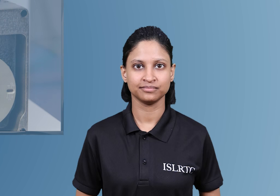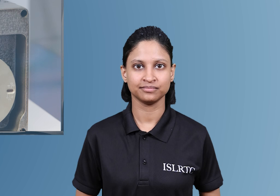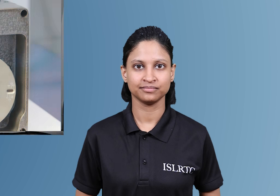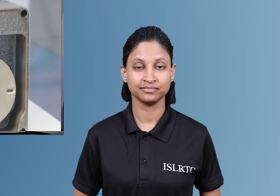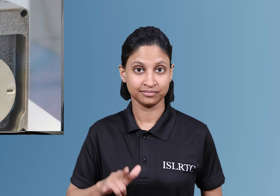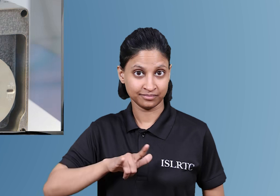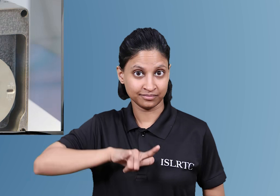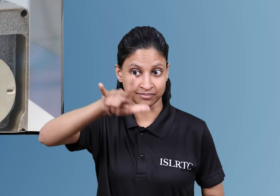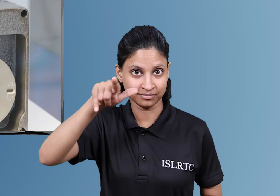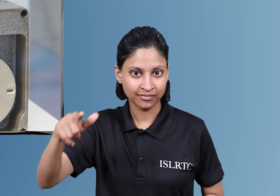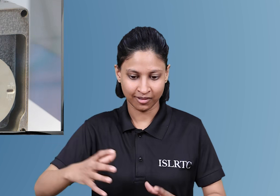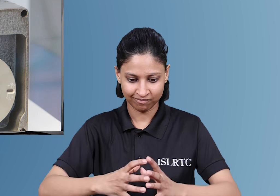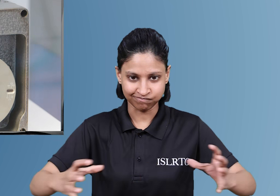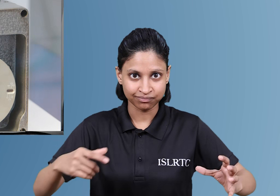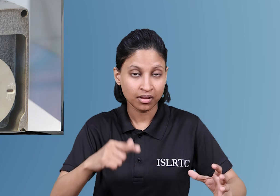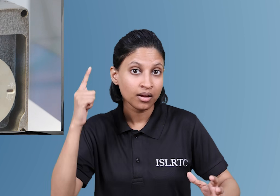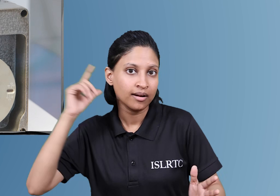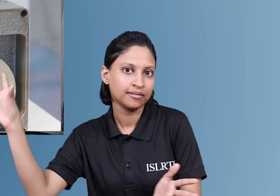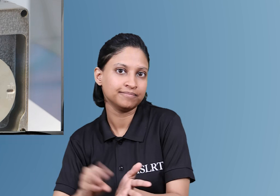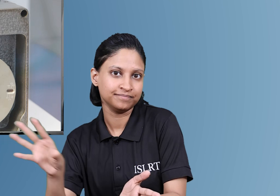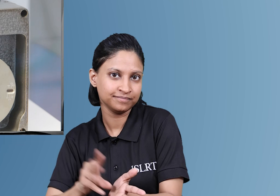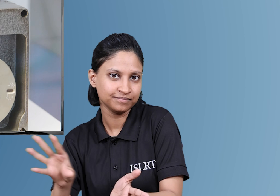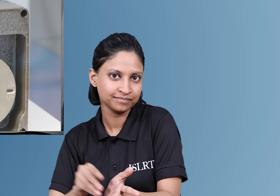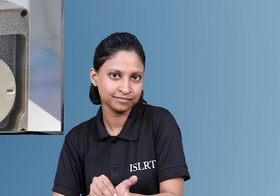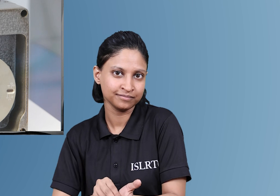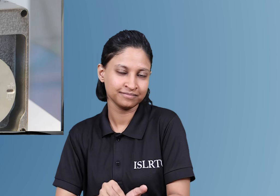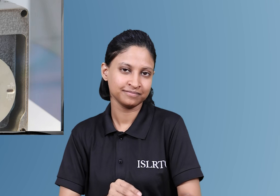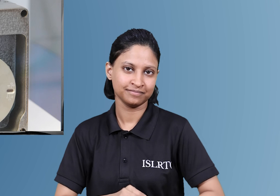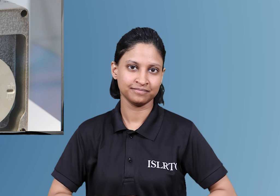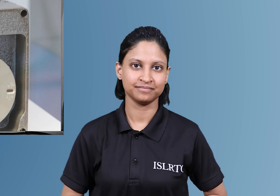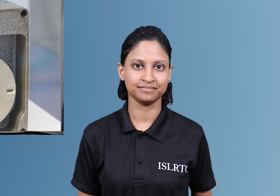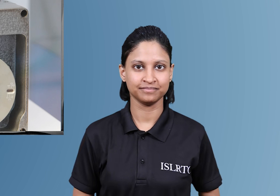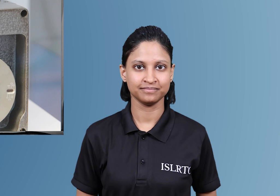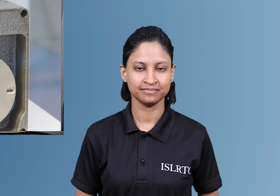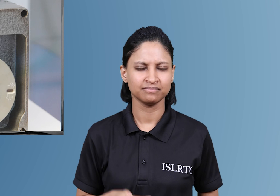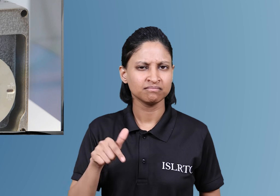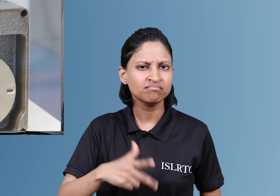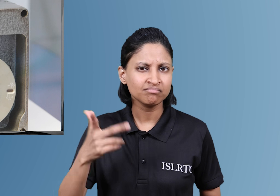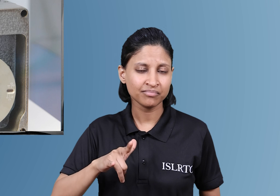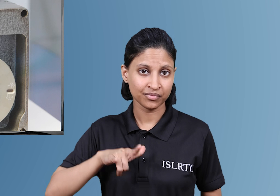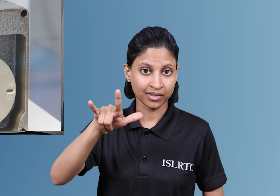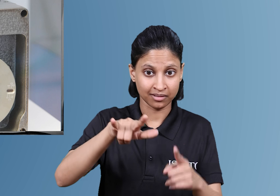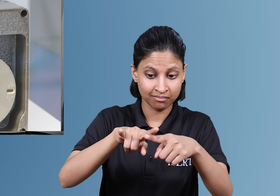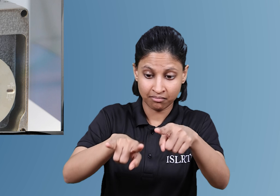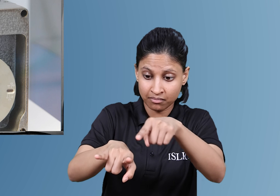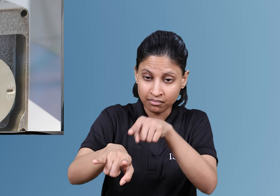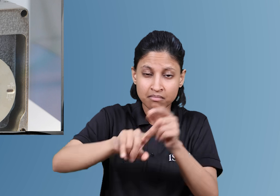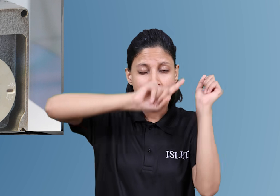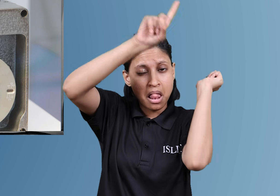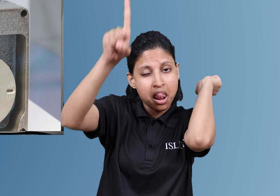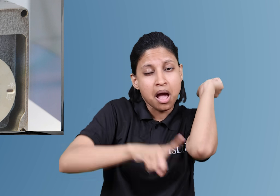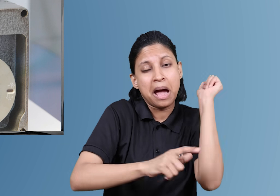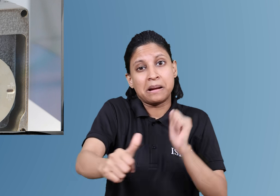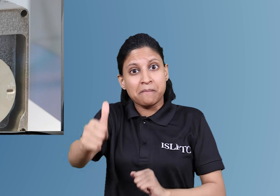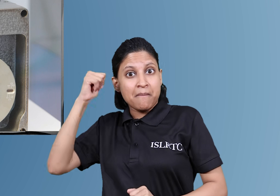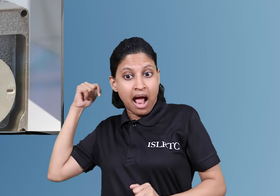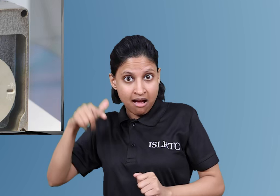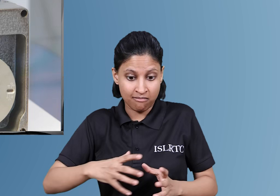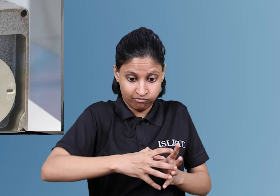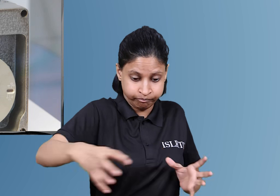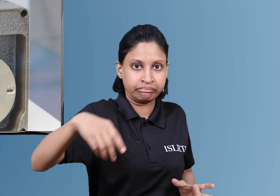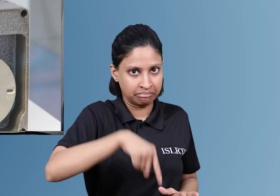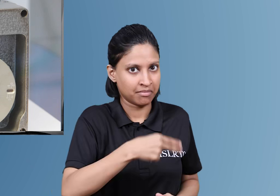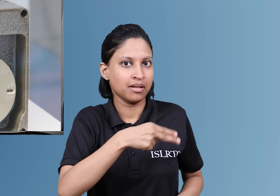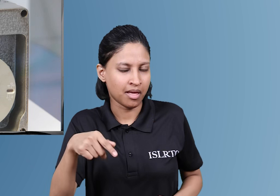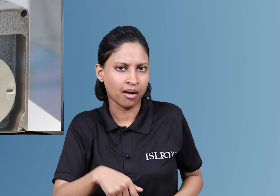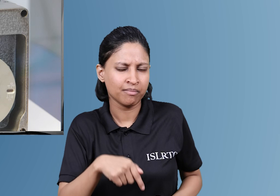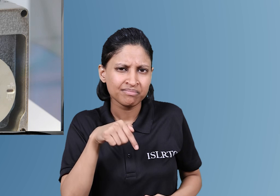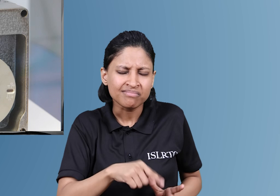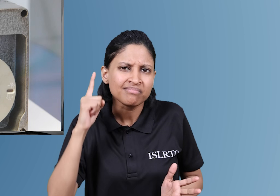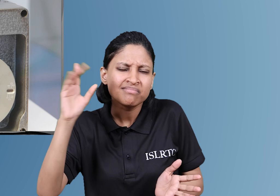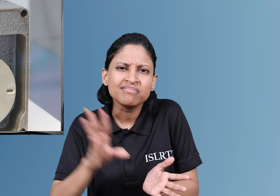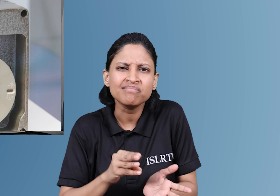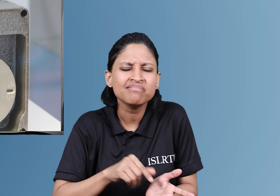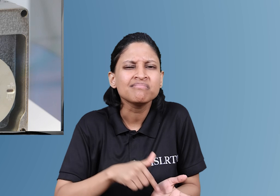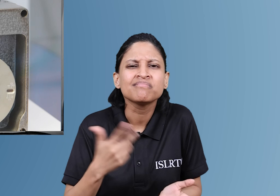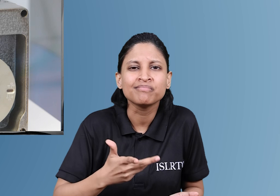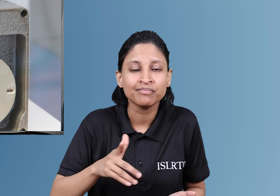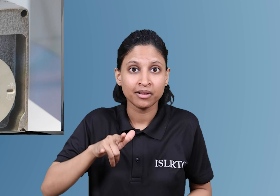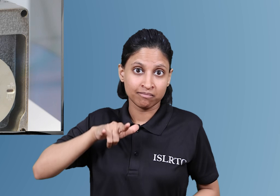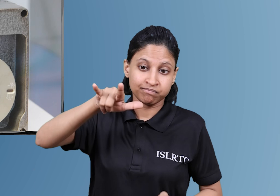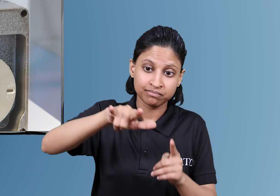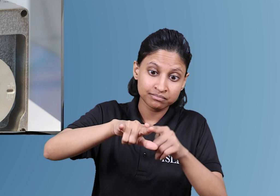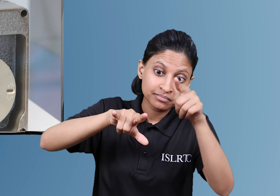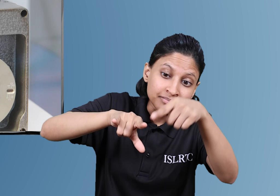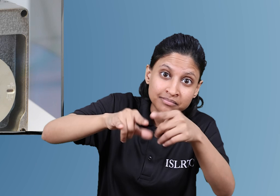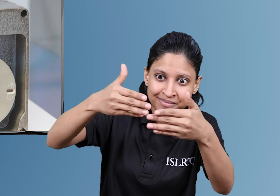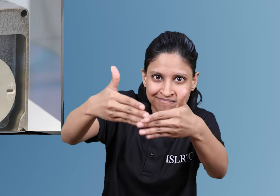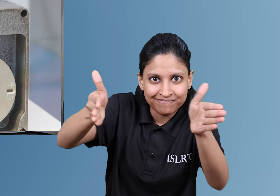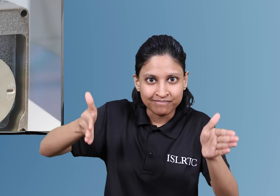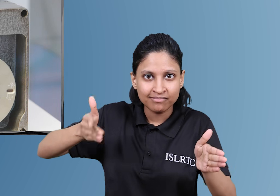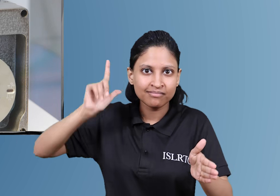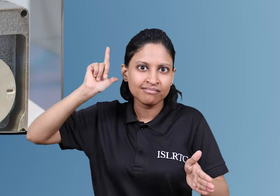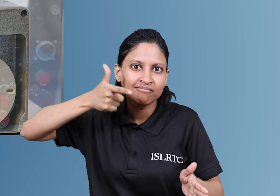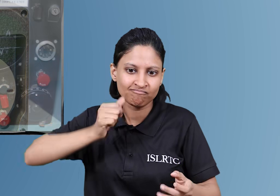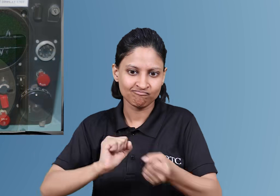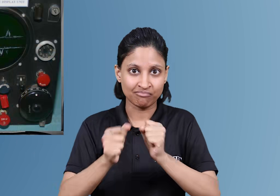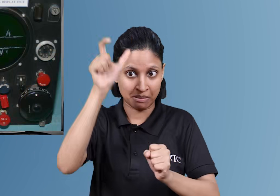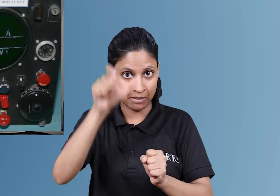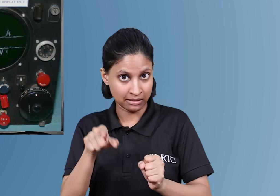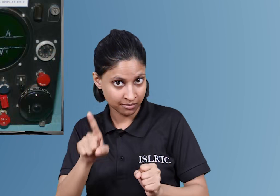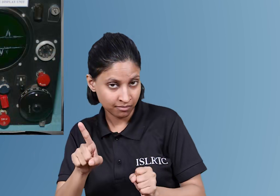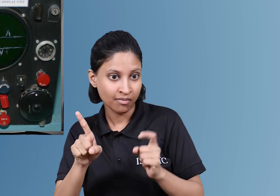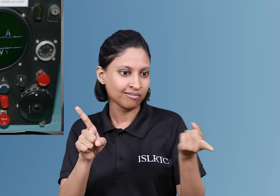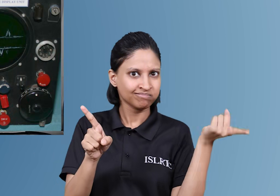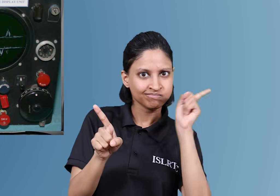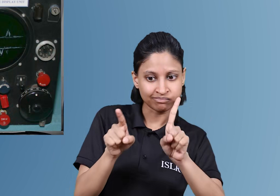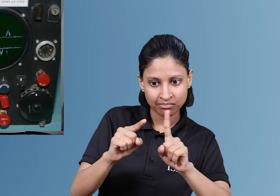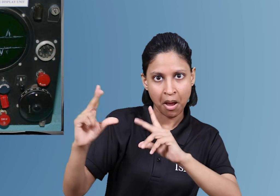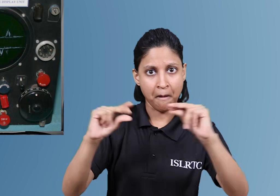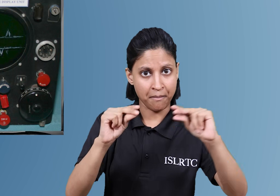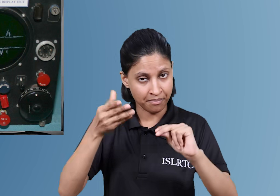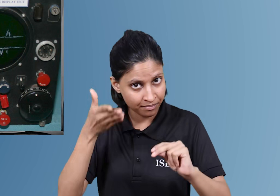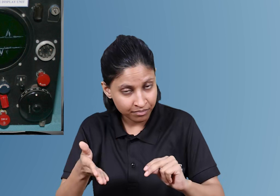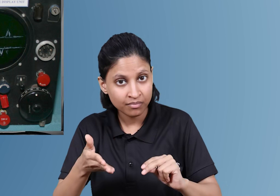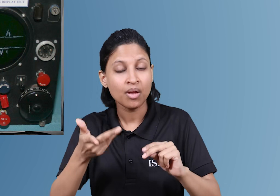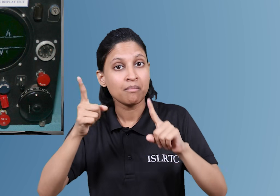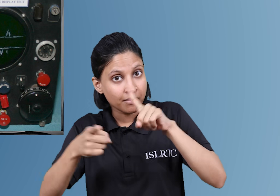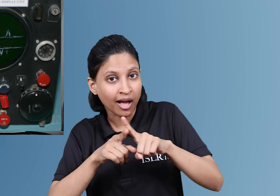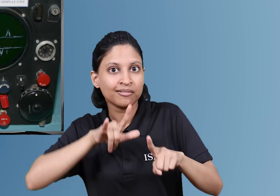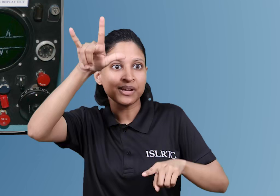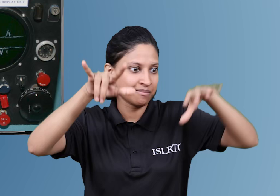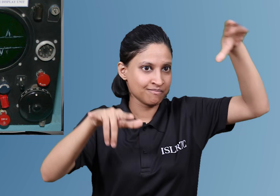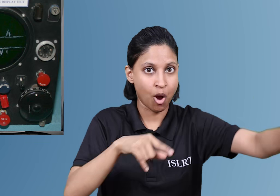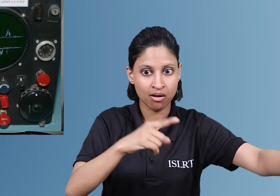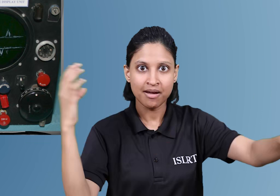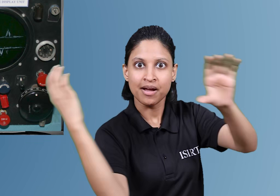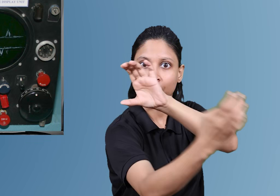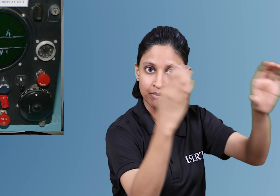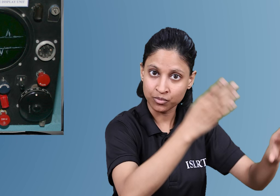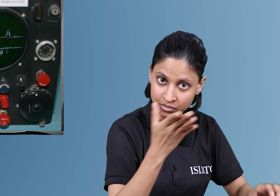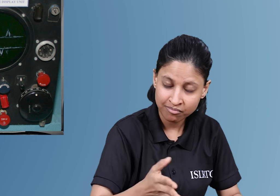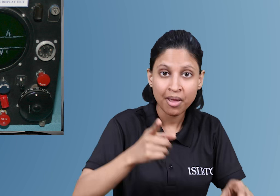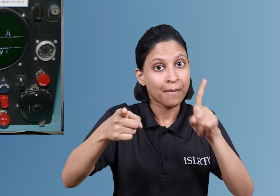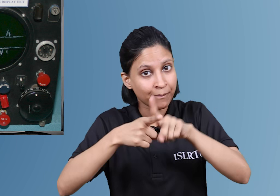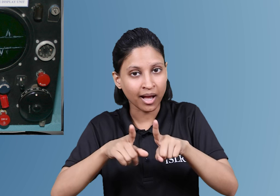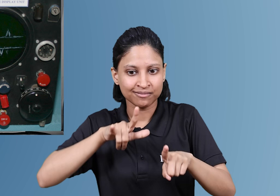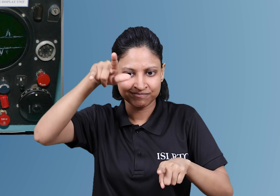Black box. located at the tail of an aircraft and records essential audio information, including conversations between the pilot and copilot,